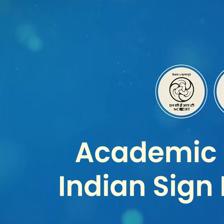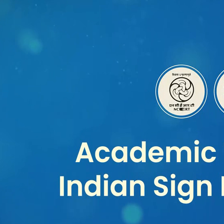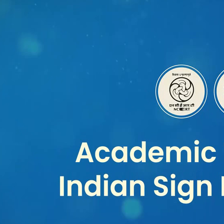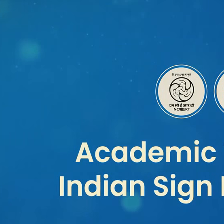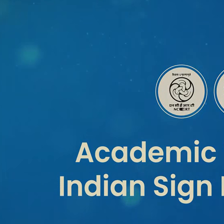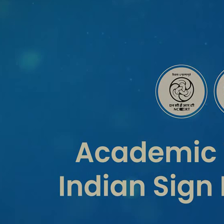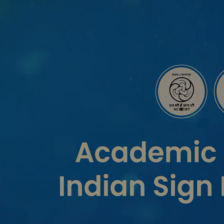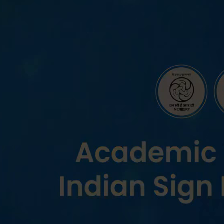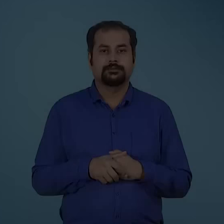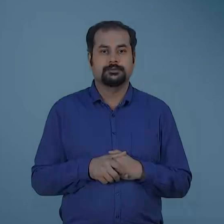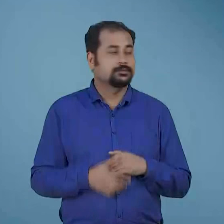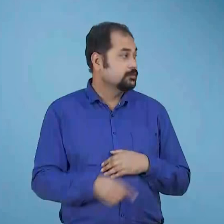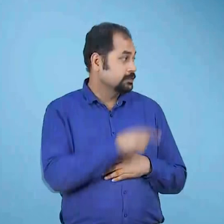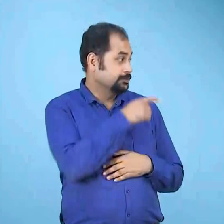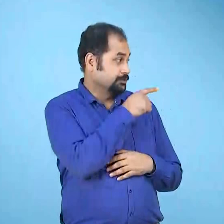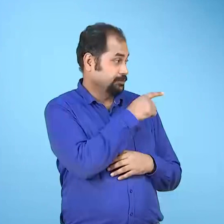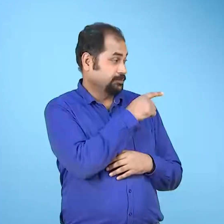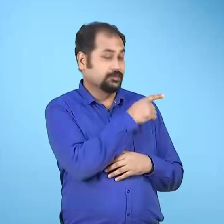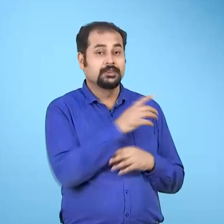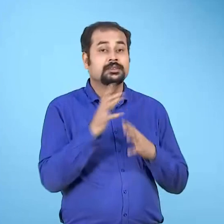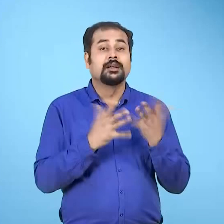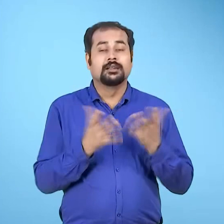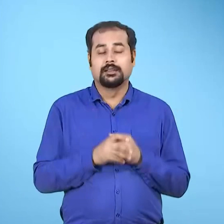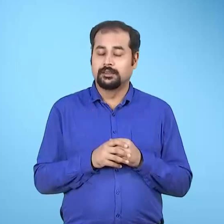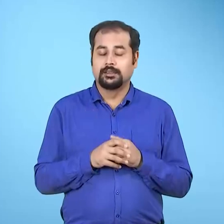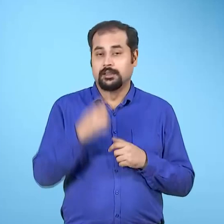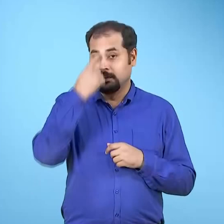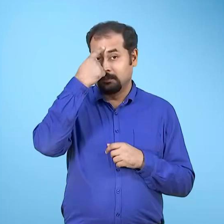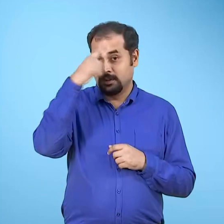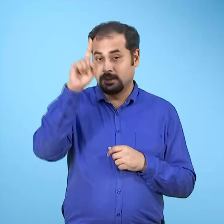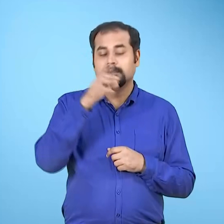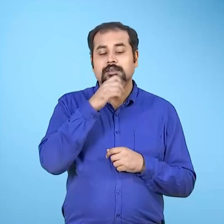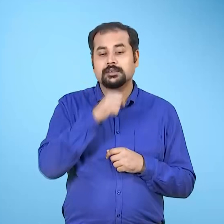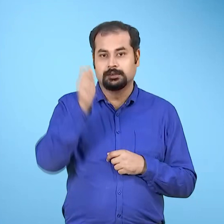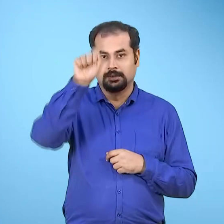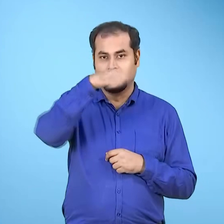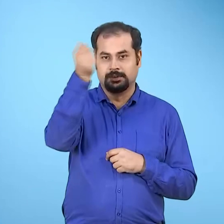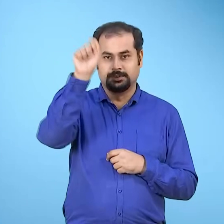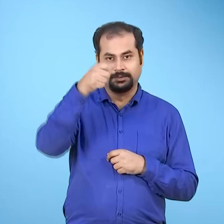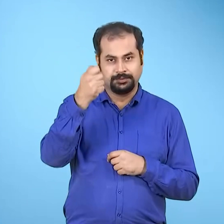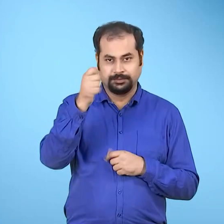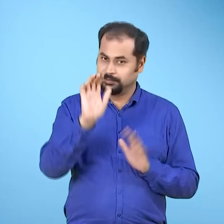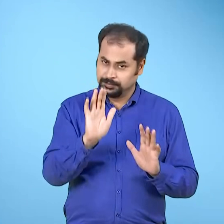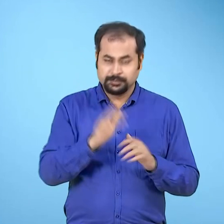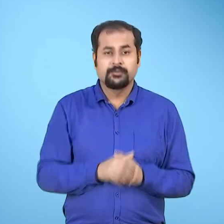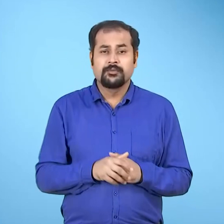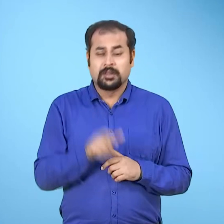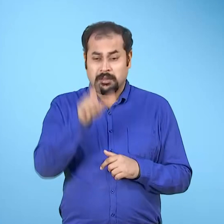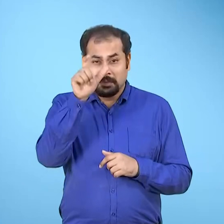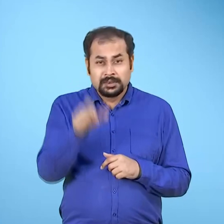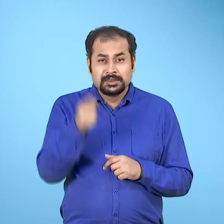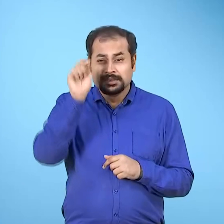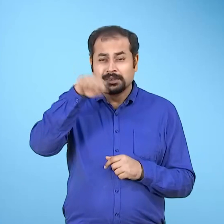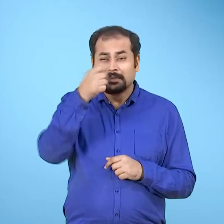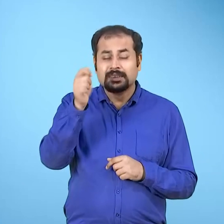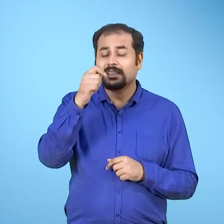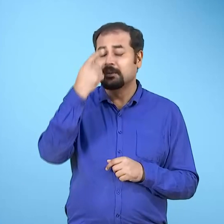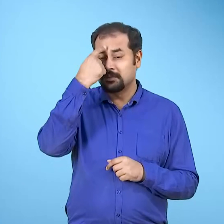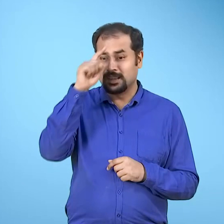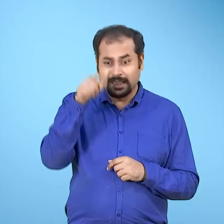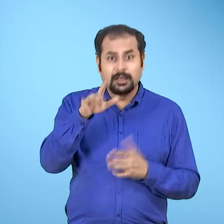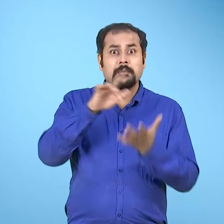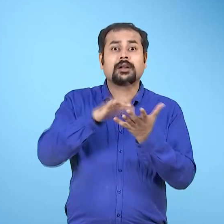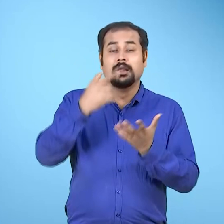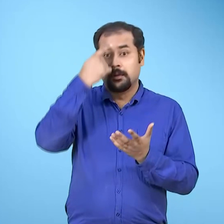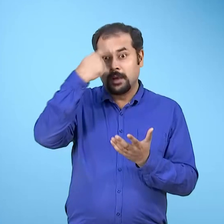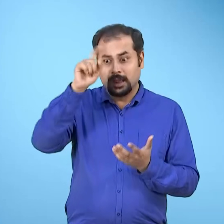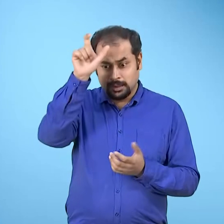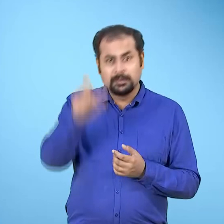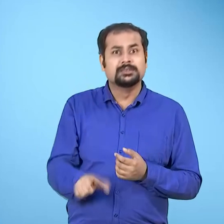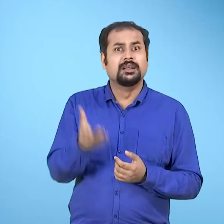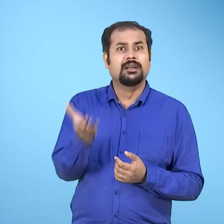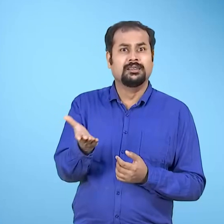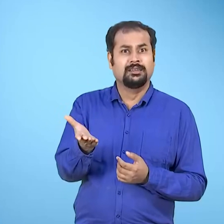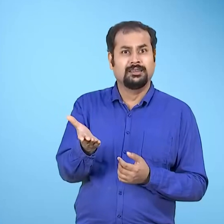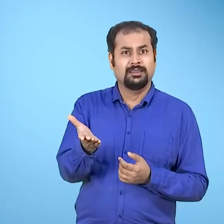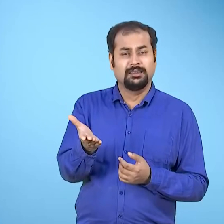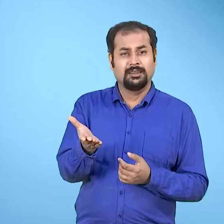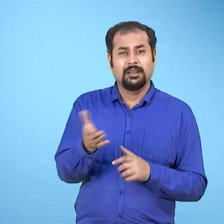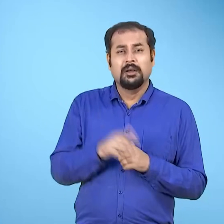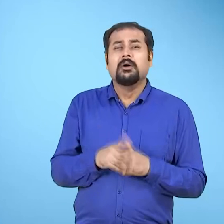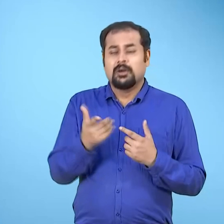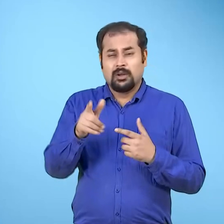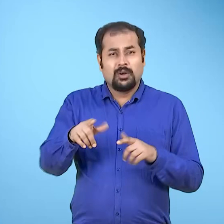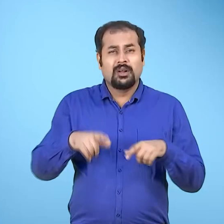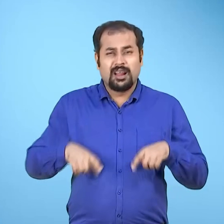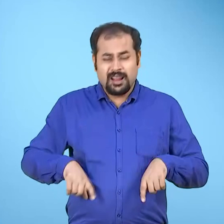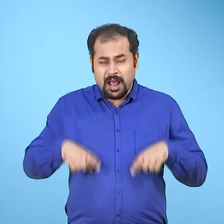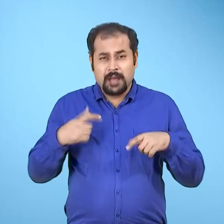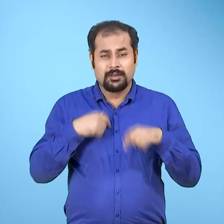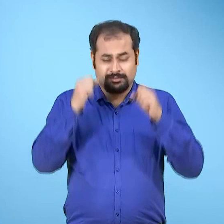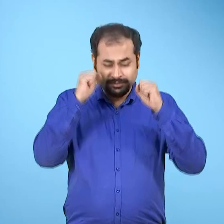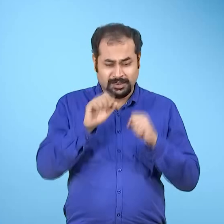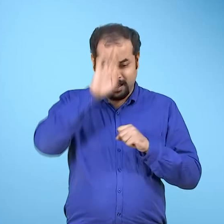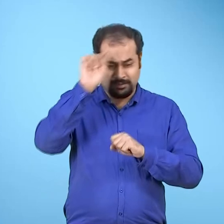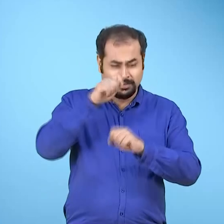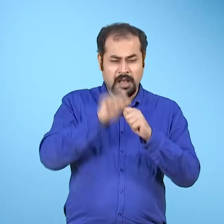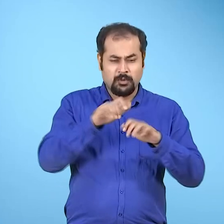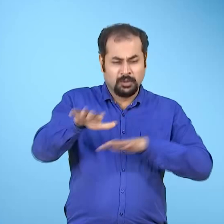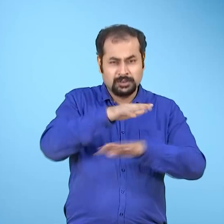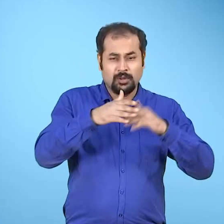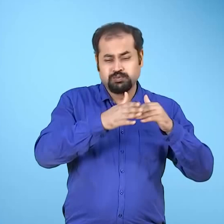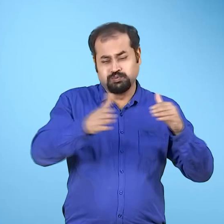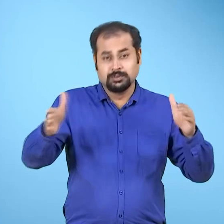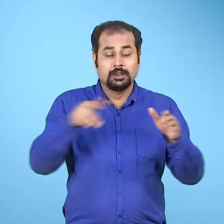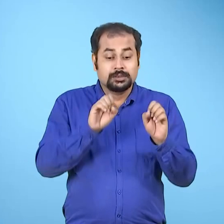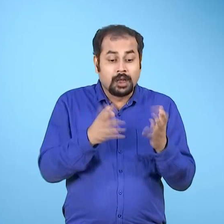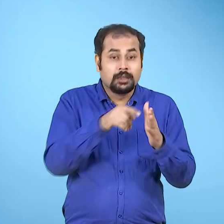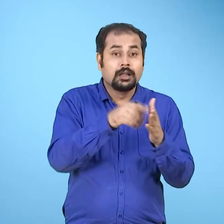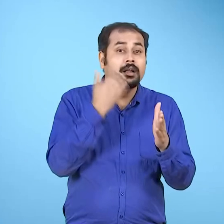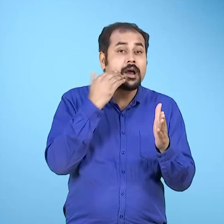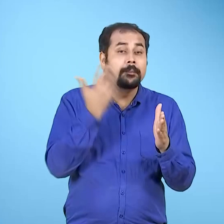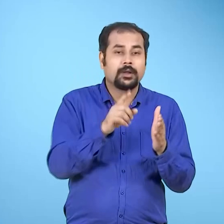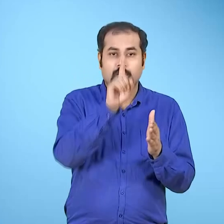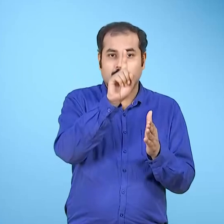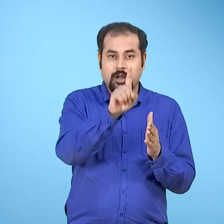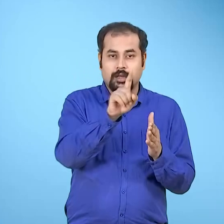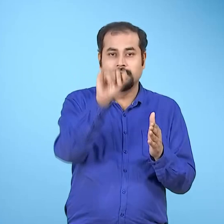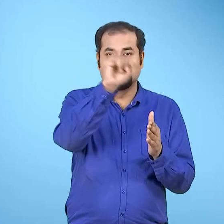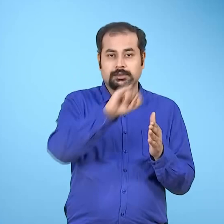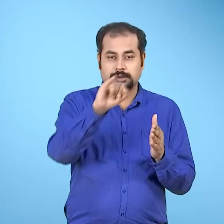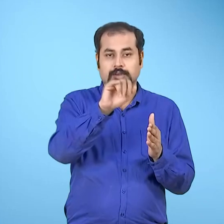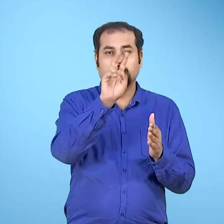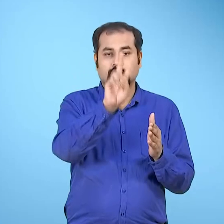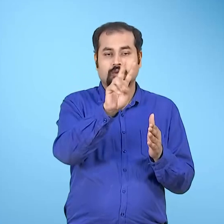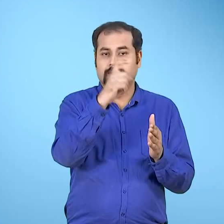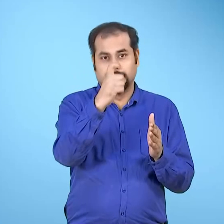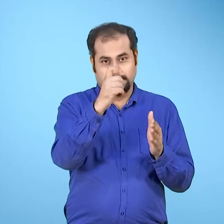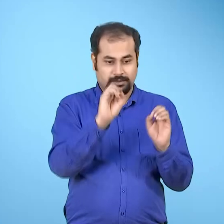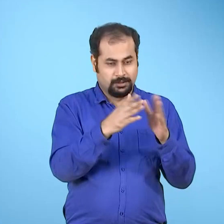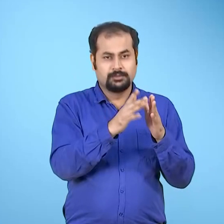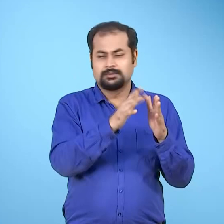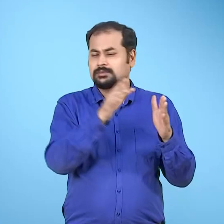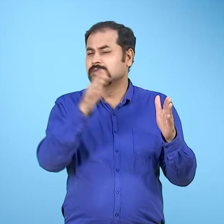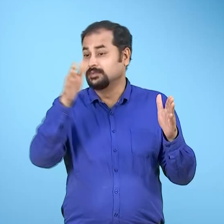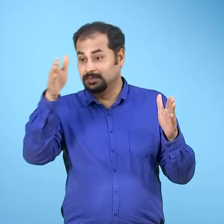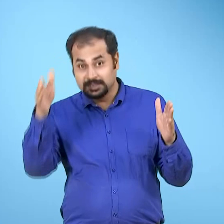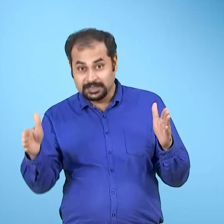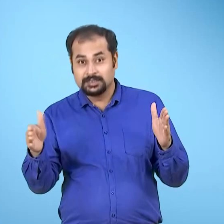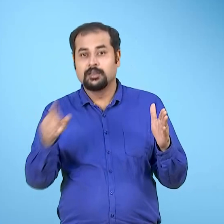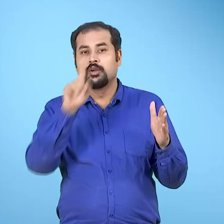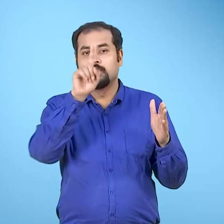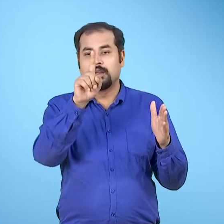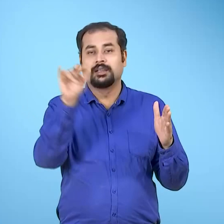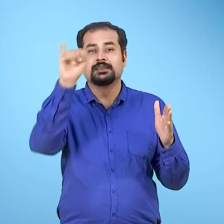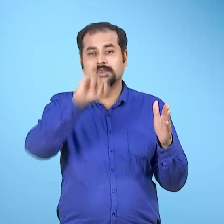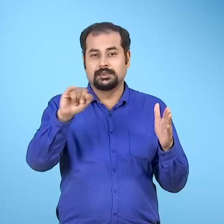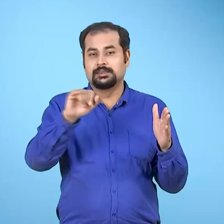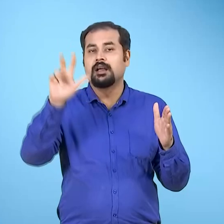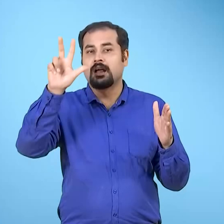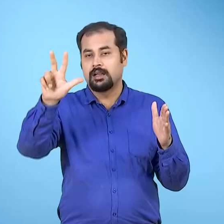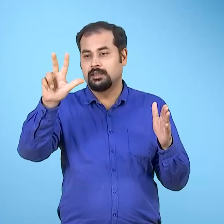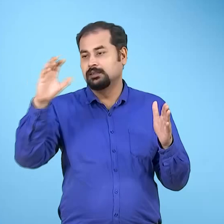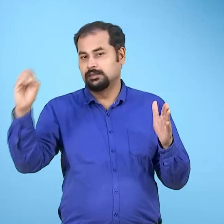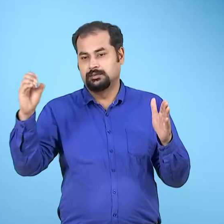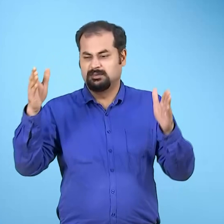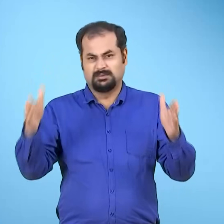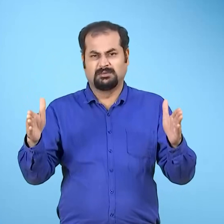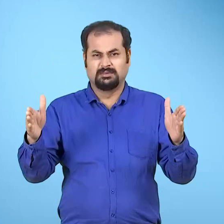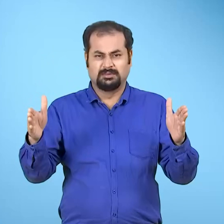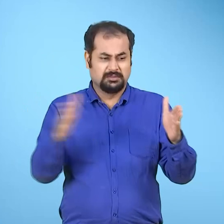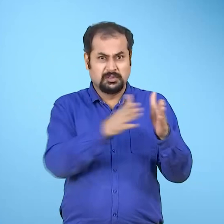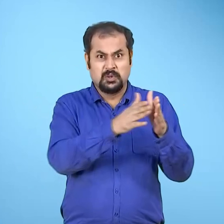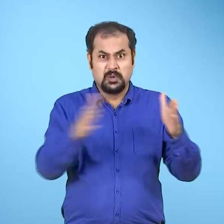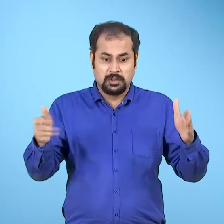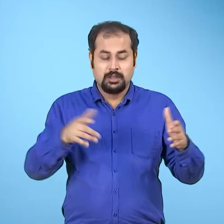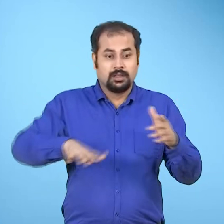Shivaji This sign refers to Shivaji. Shivaji was a Maratha chieftain who lived from 1627 to 1680.